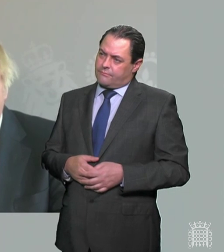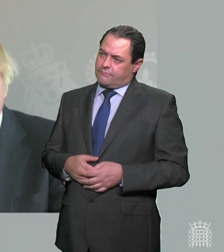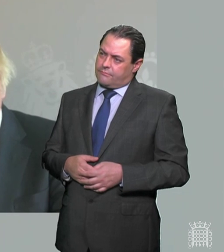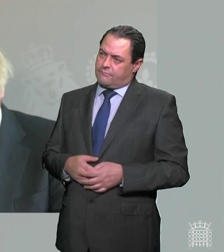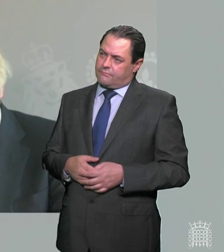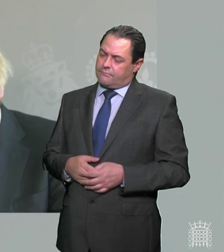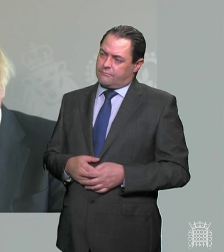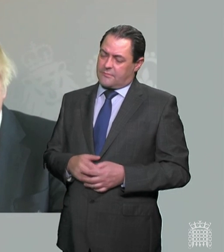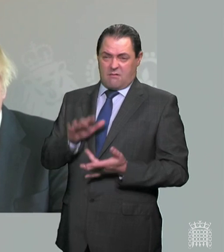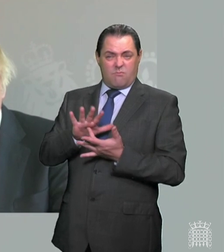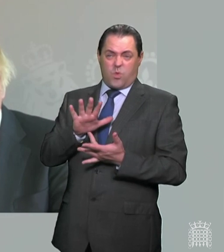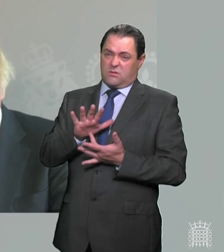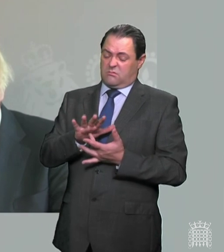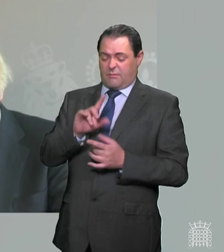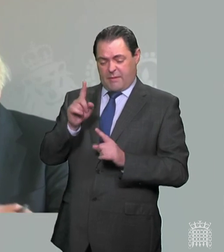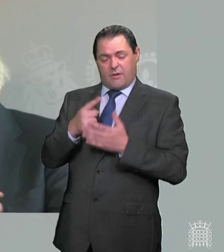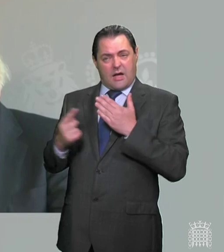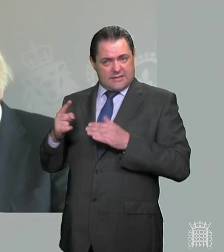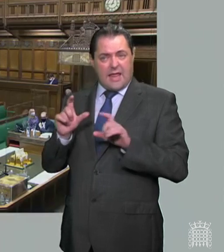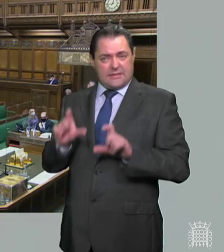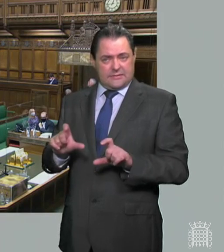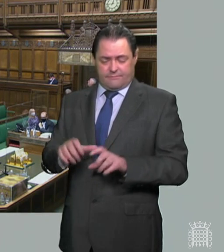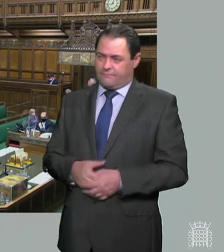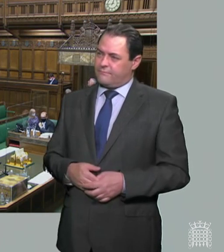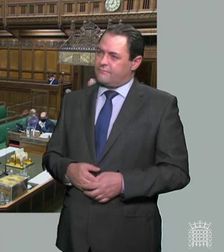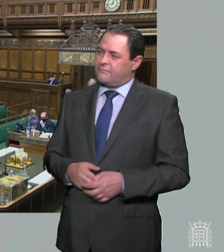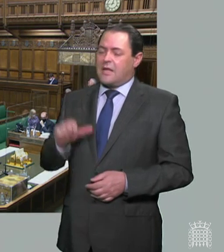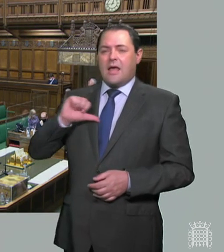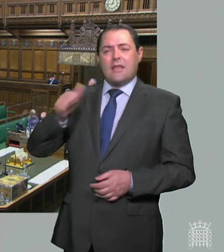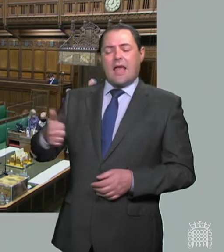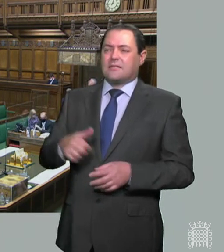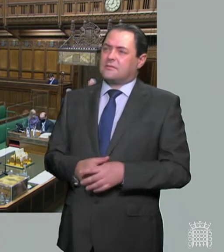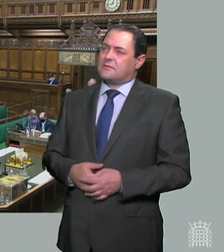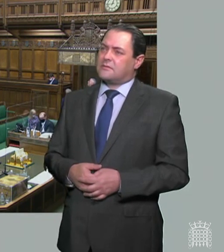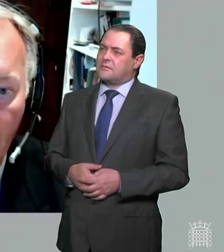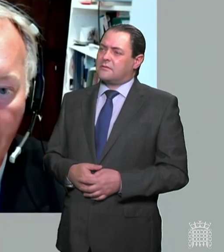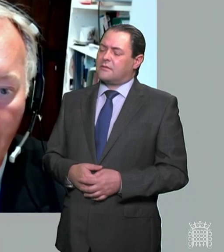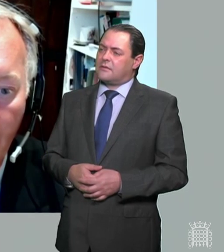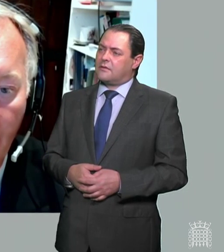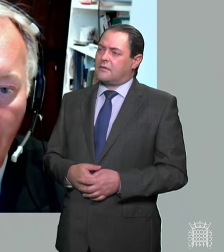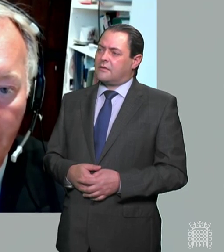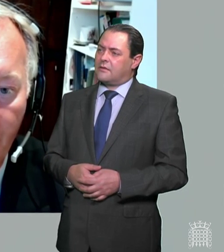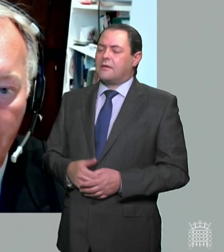It remains absolutely vital that everybody does it.